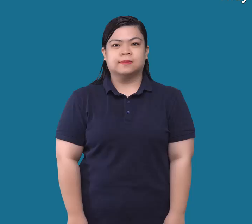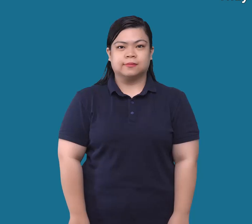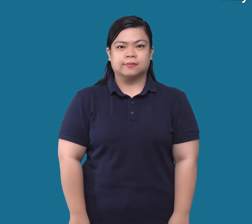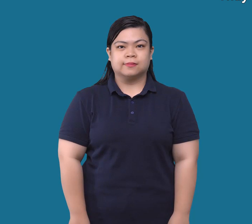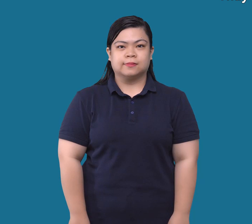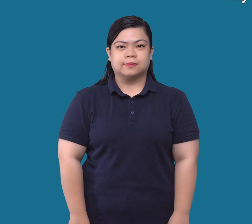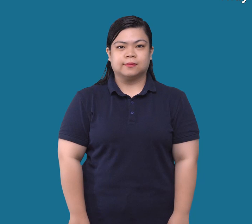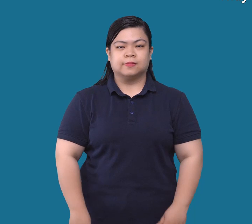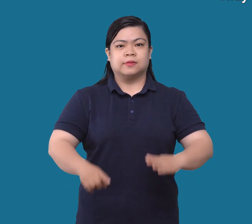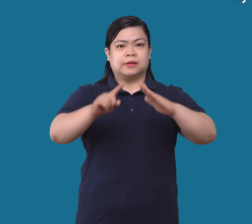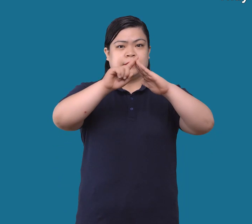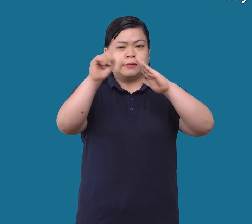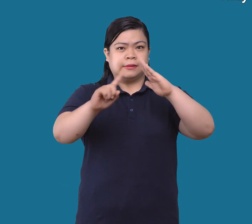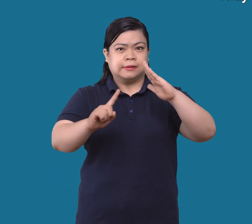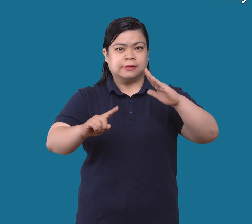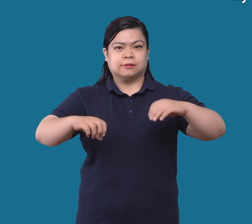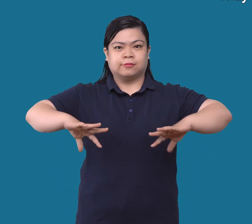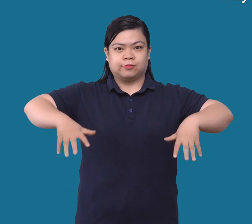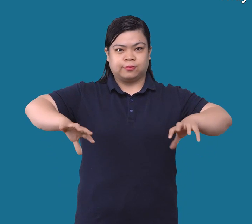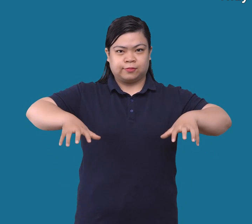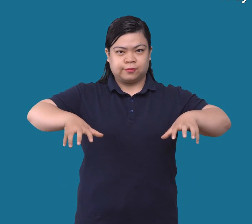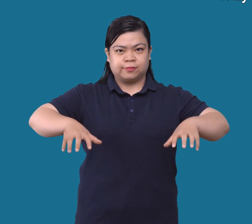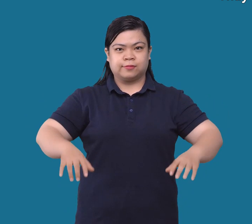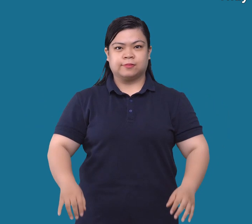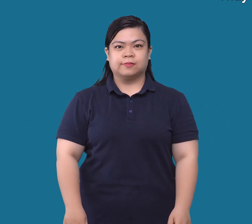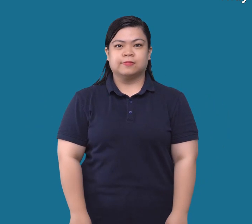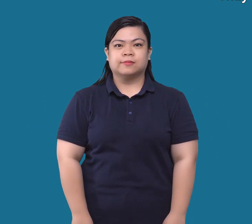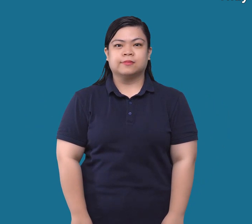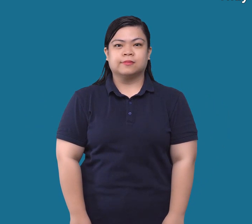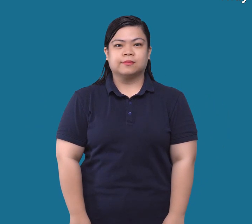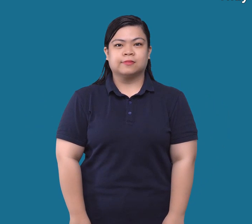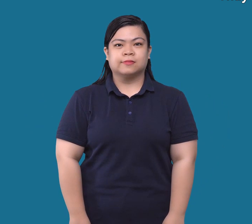Thủy Điện Hòa Bình